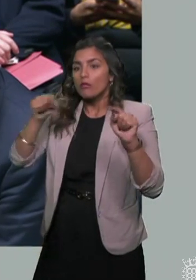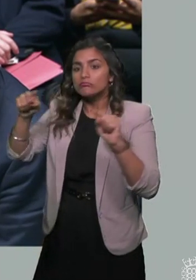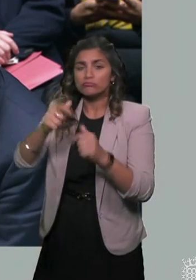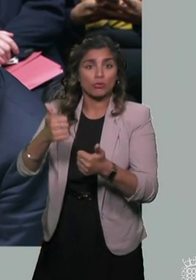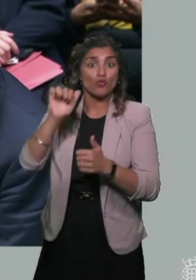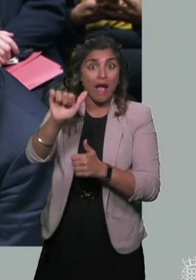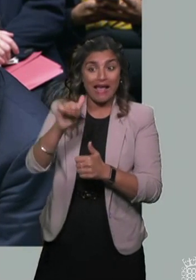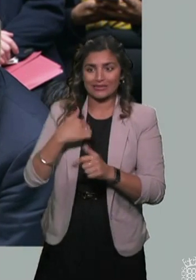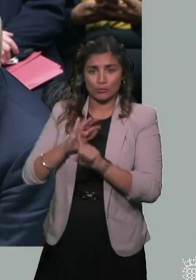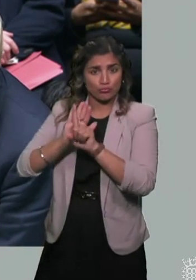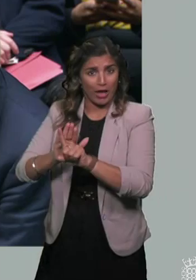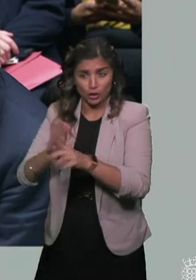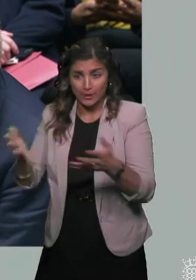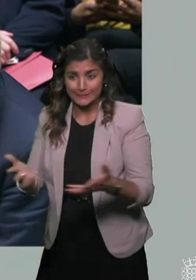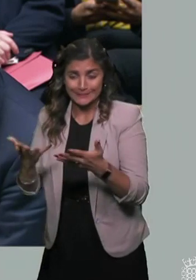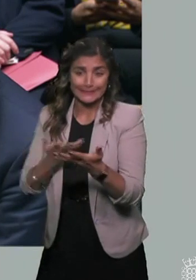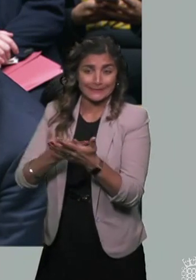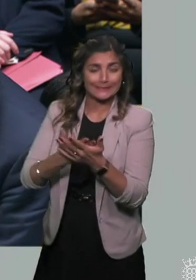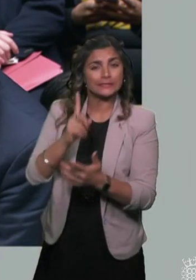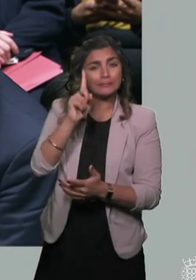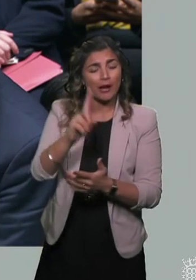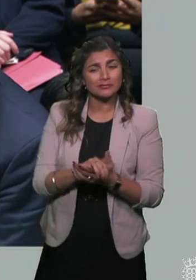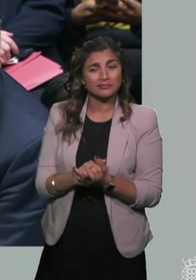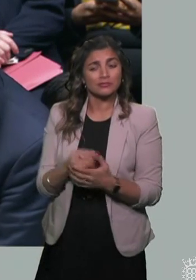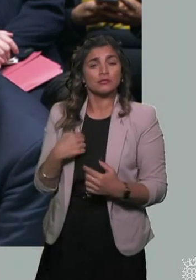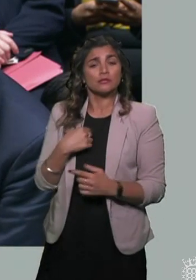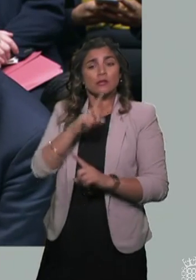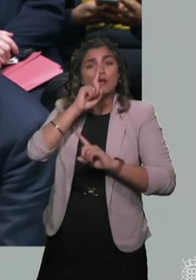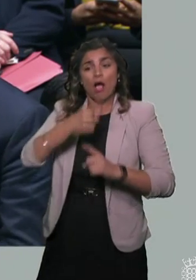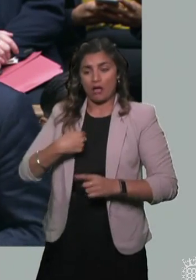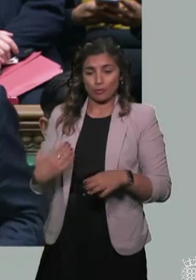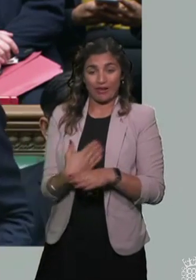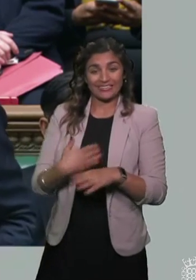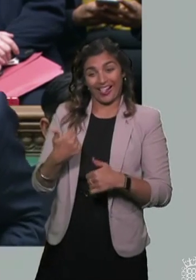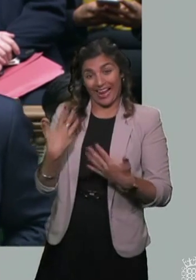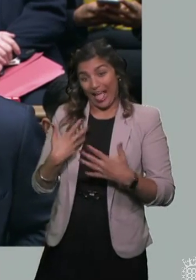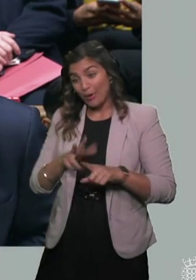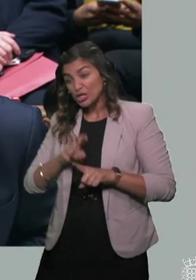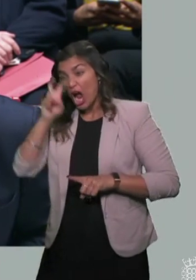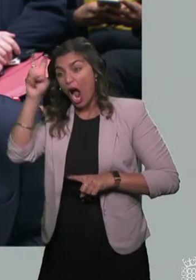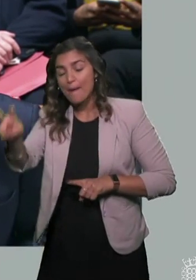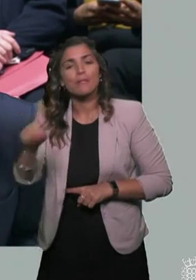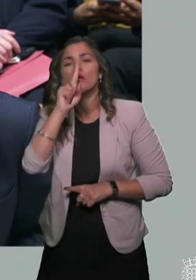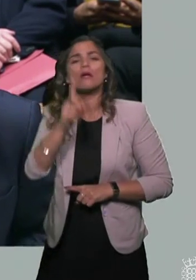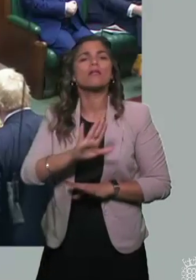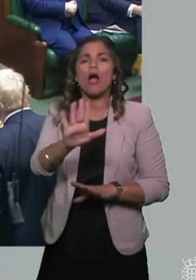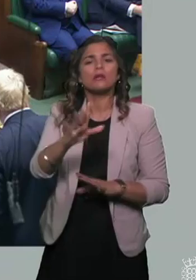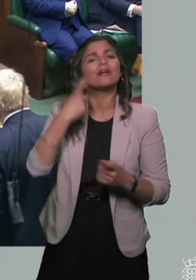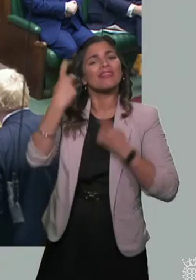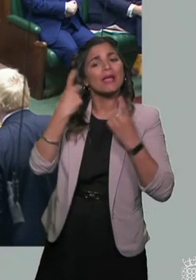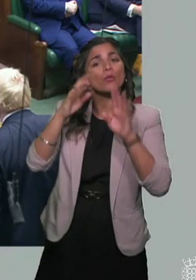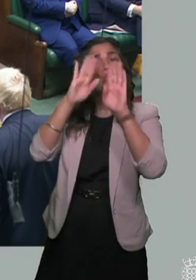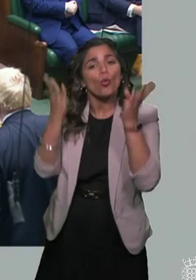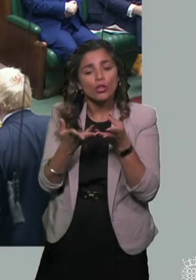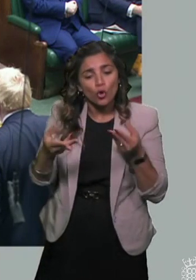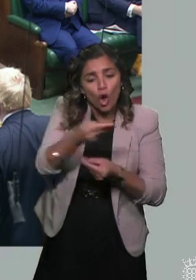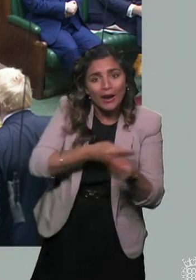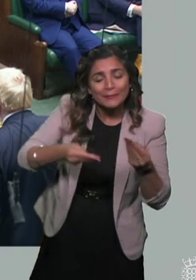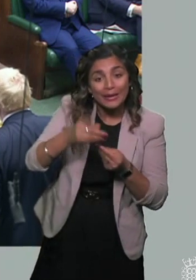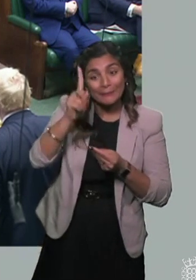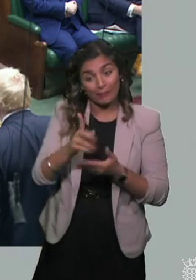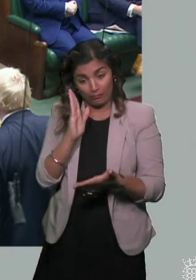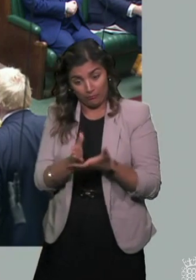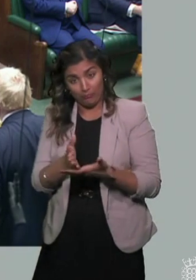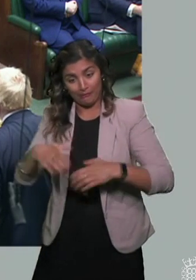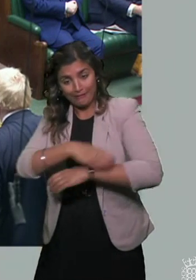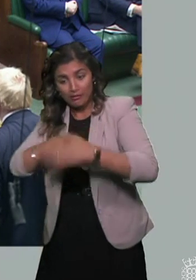What you cannot do is go in advance of what is truly practicable for the world economy and for what people can do.